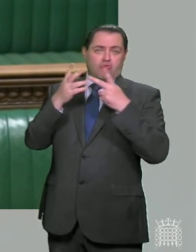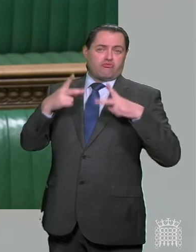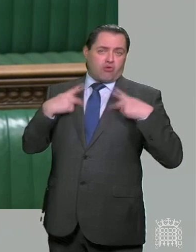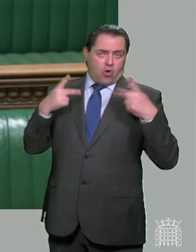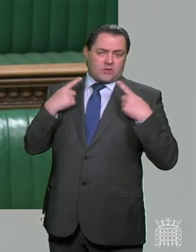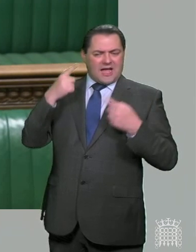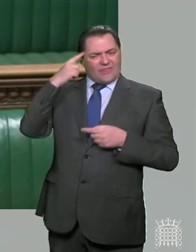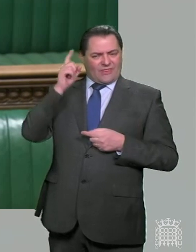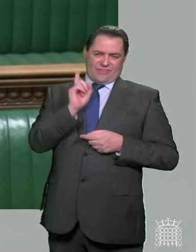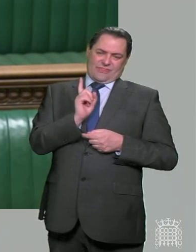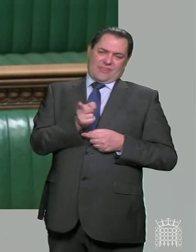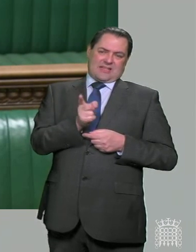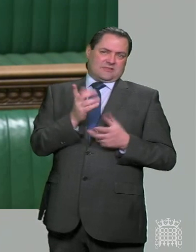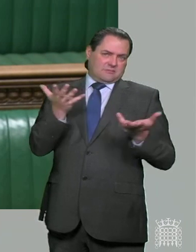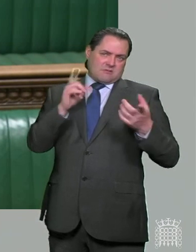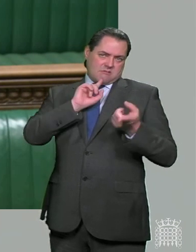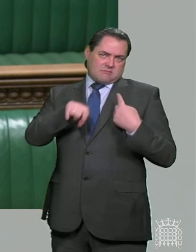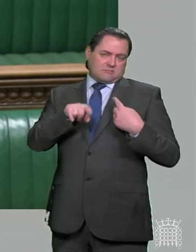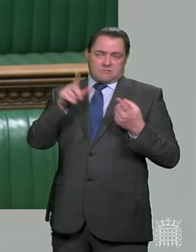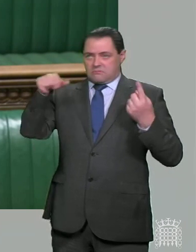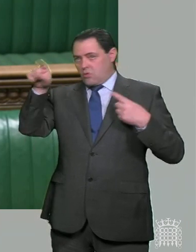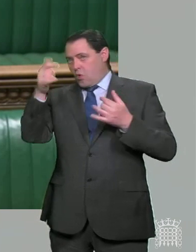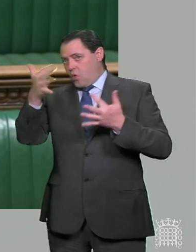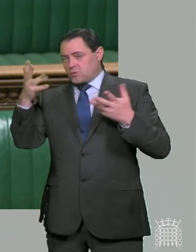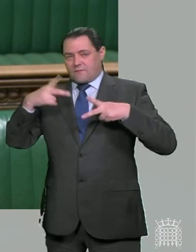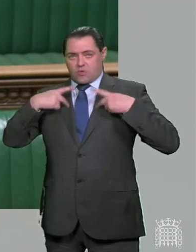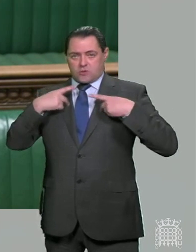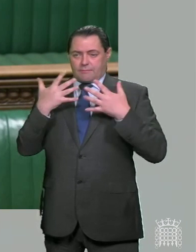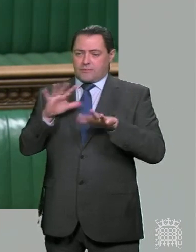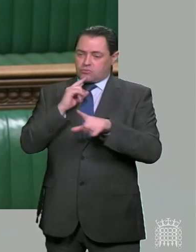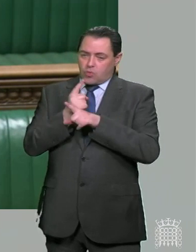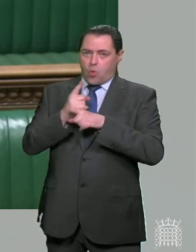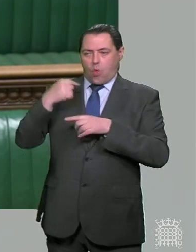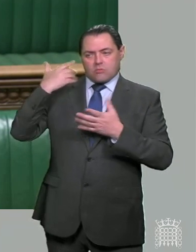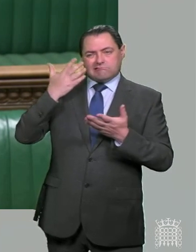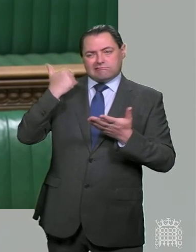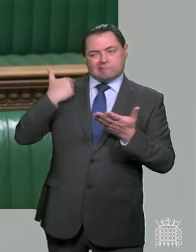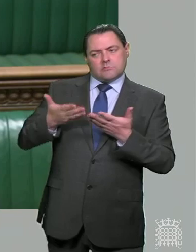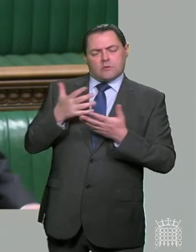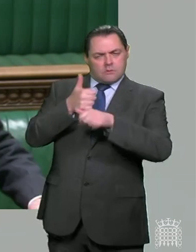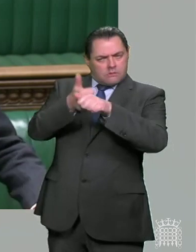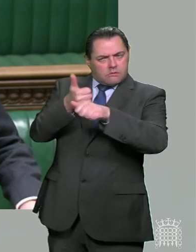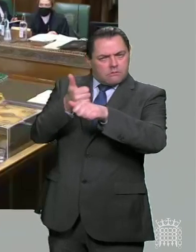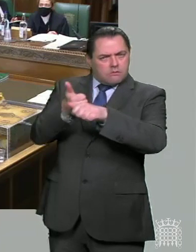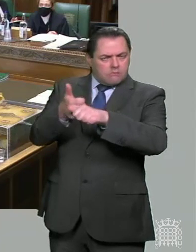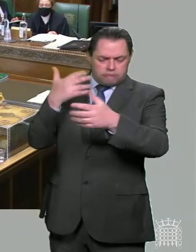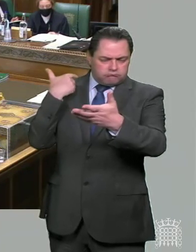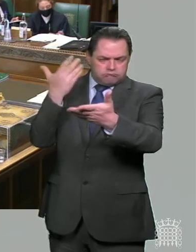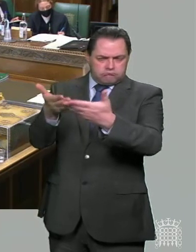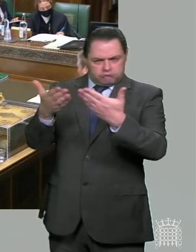That is what I would say to many of the nurses that I have talked to in the past few days and weeks, and we will continue to back them to the hilt.